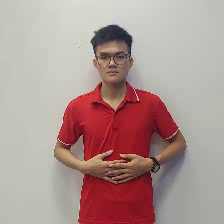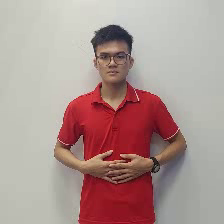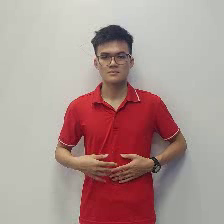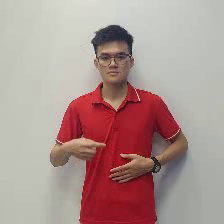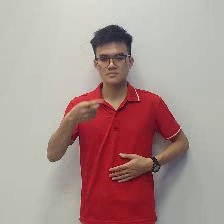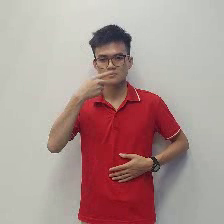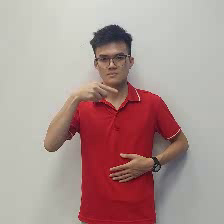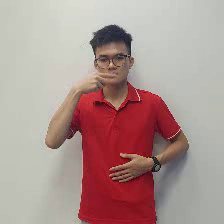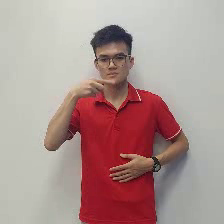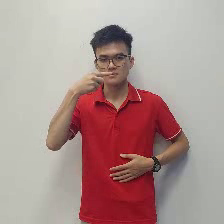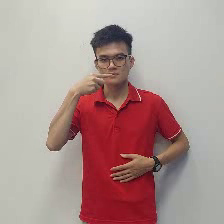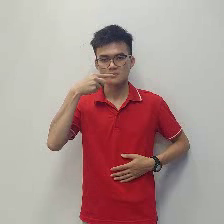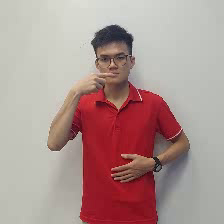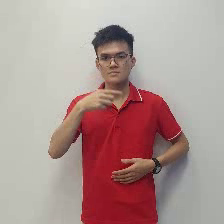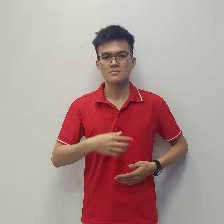Nói